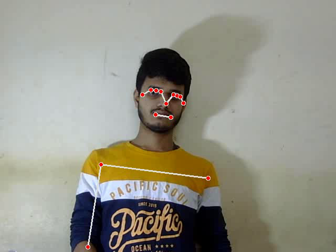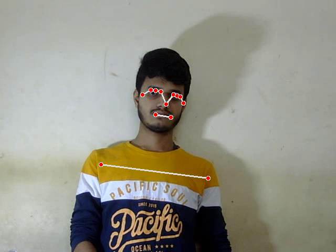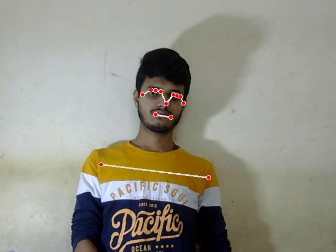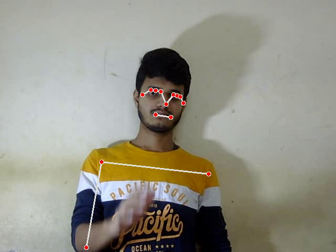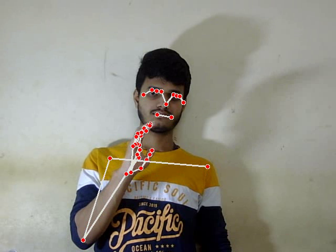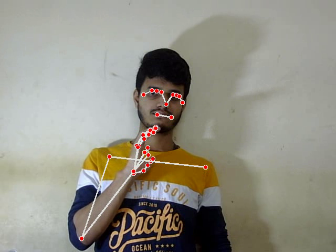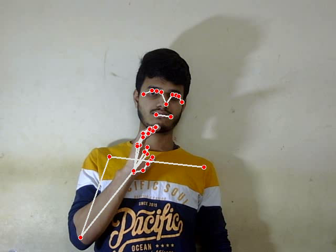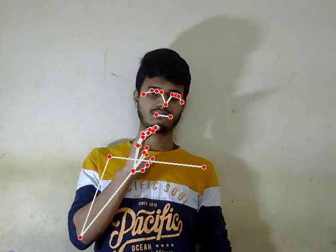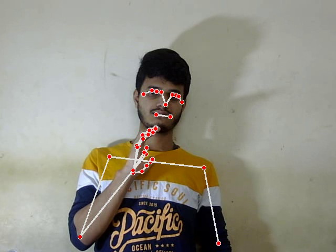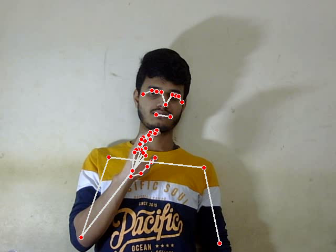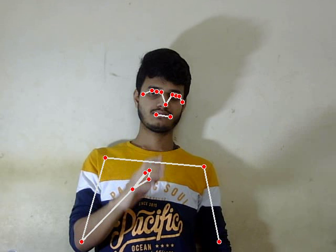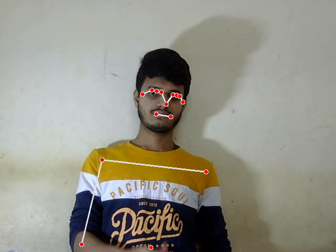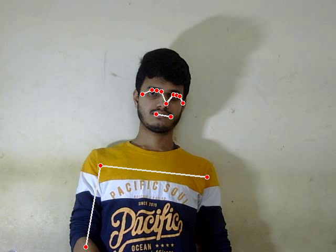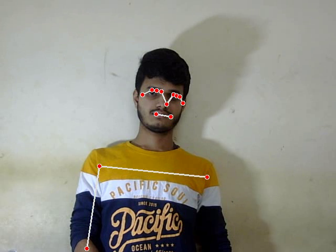fine